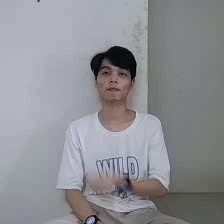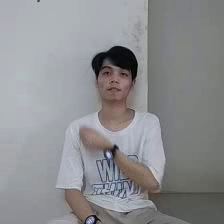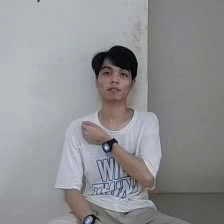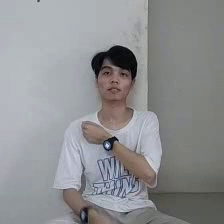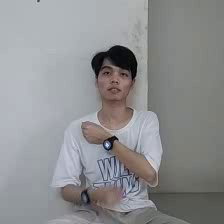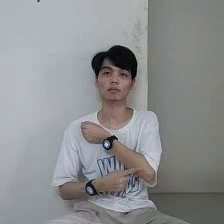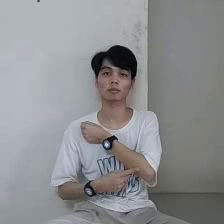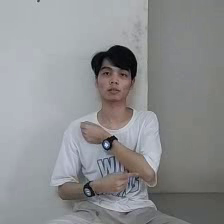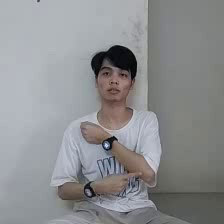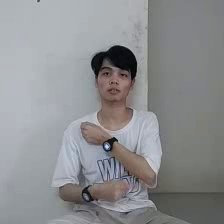Cám dỗ